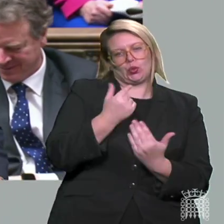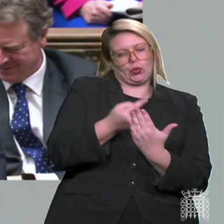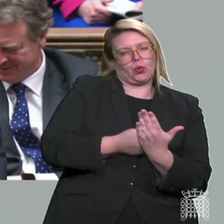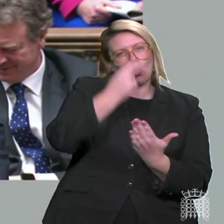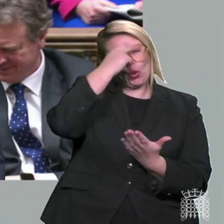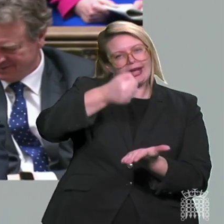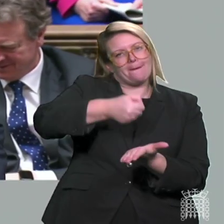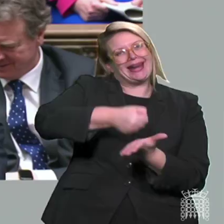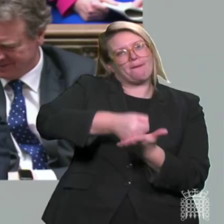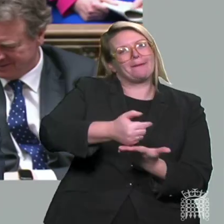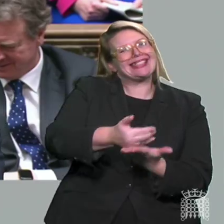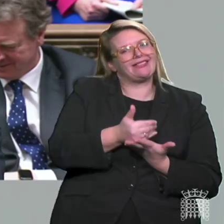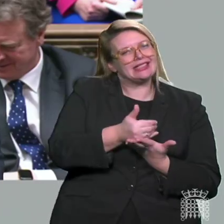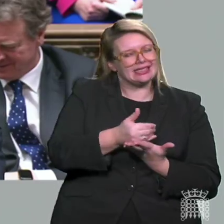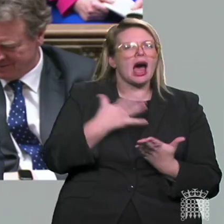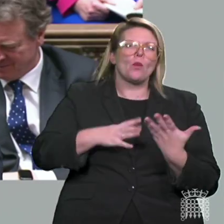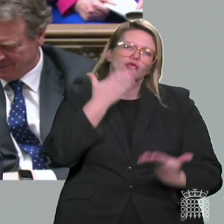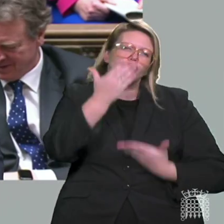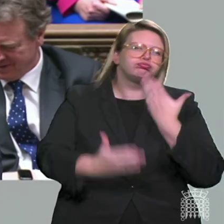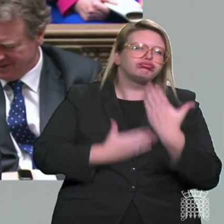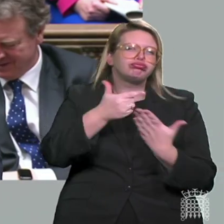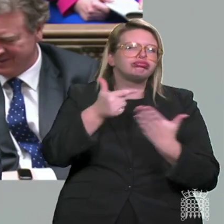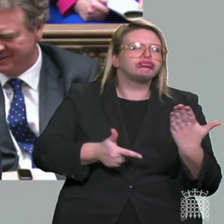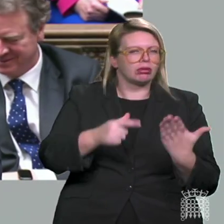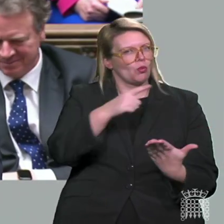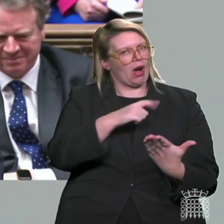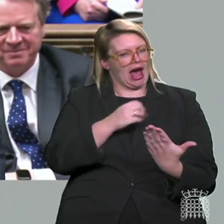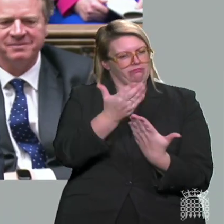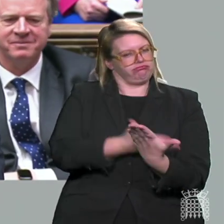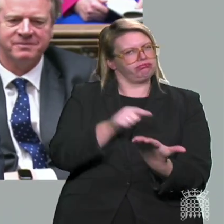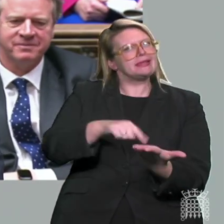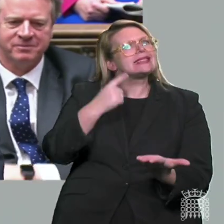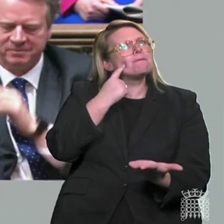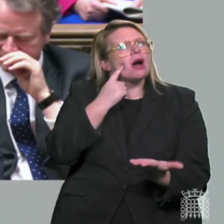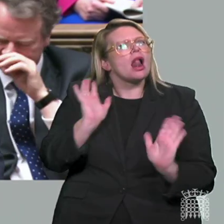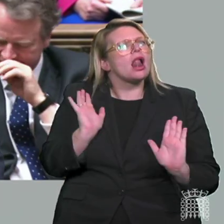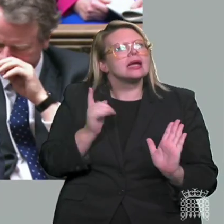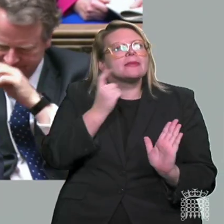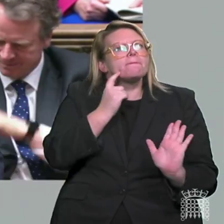Let us just talk about it a little bit further, because this is a simple proposition.